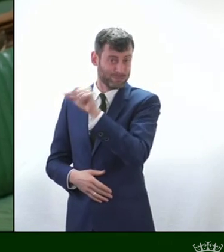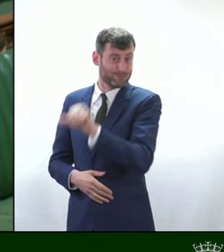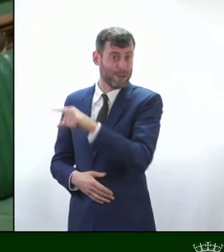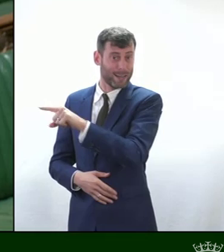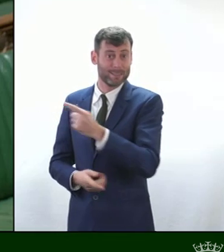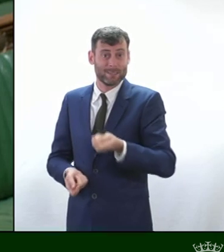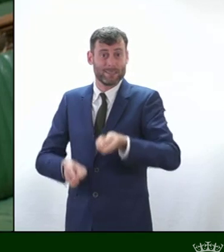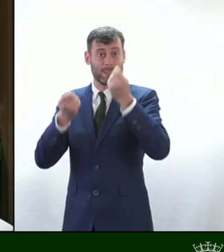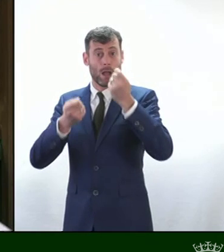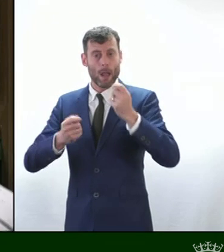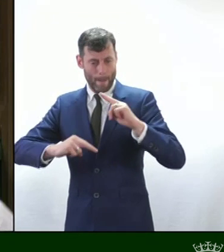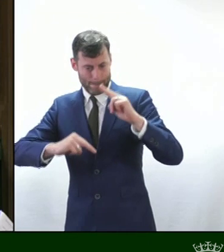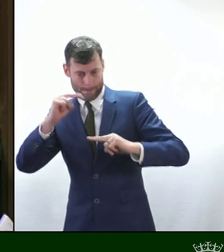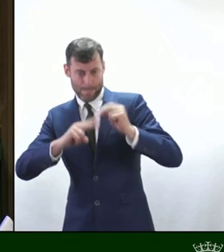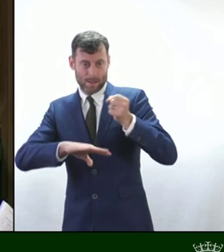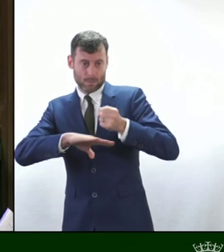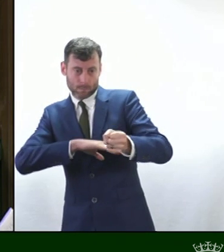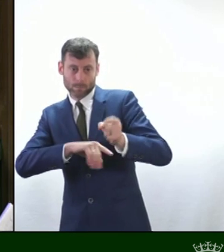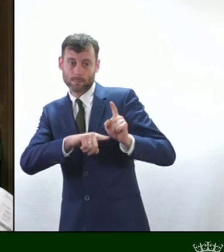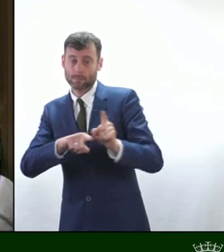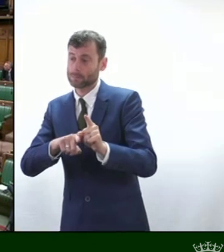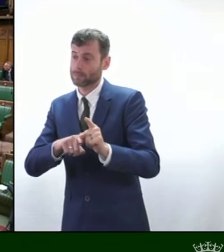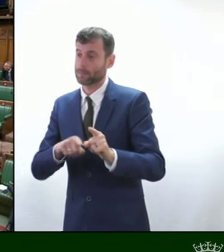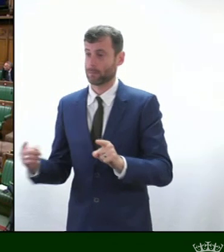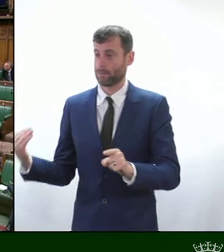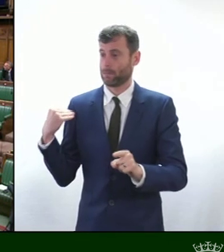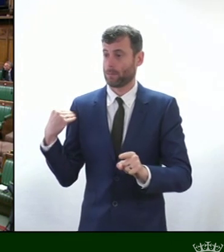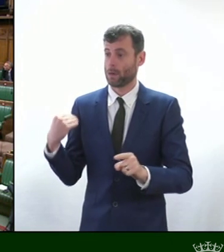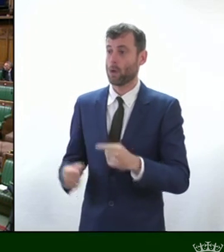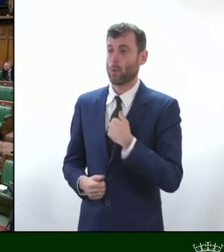Mr Bryant, I think we need to have this conversation later.